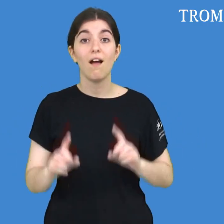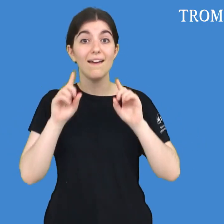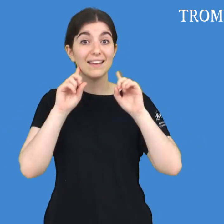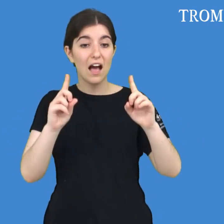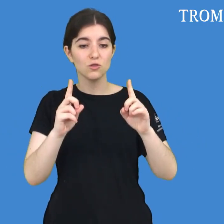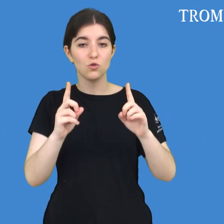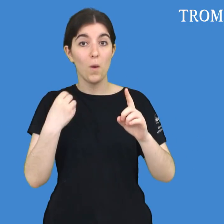caso